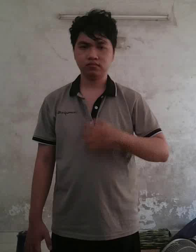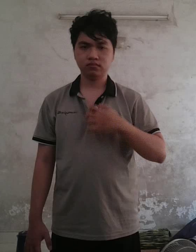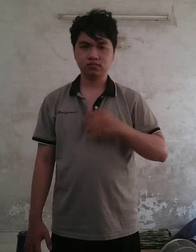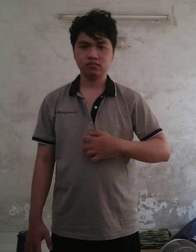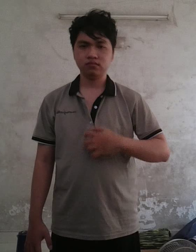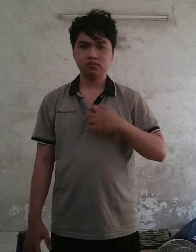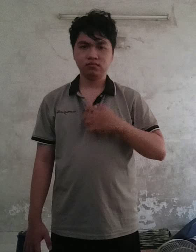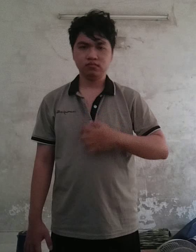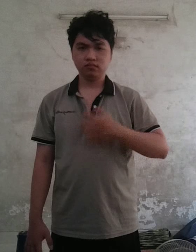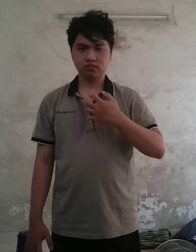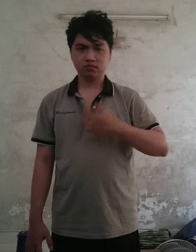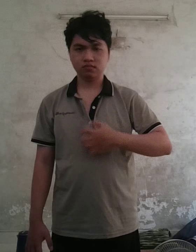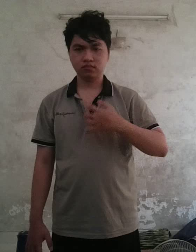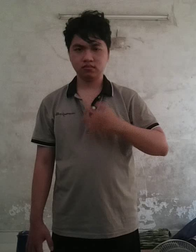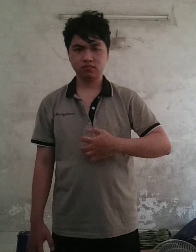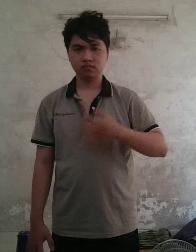ghen